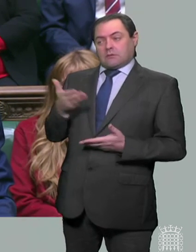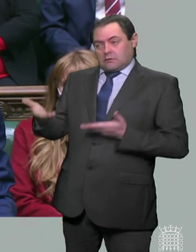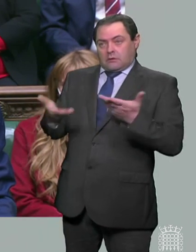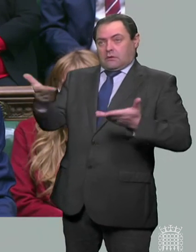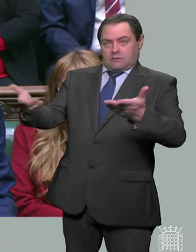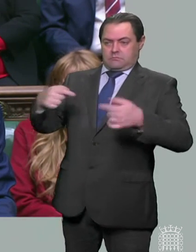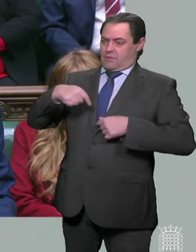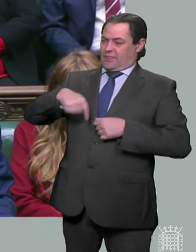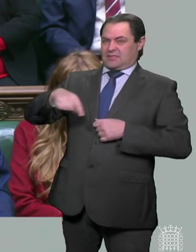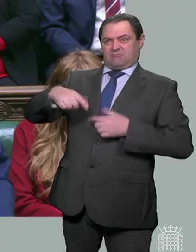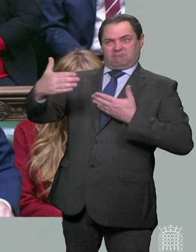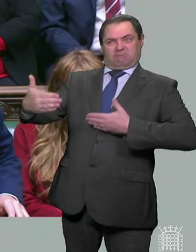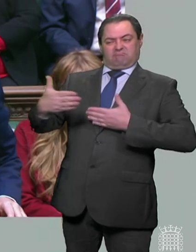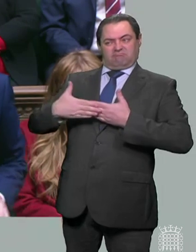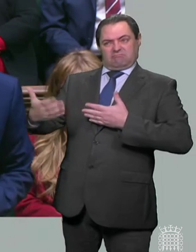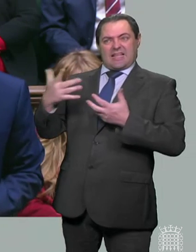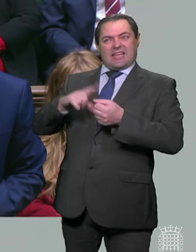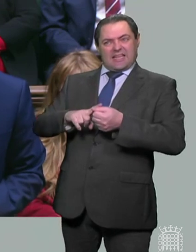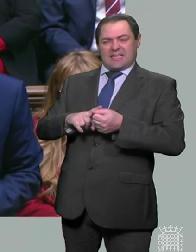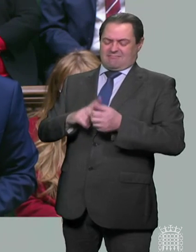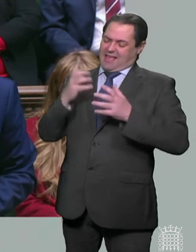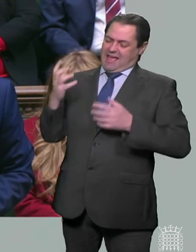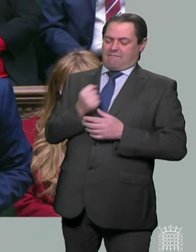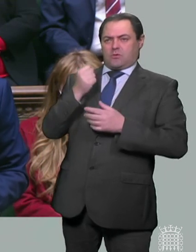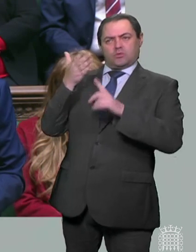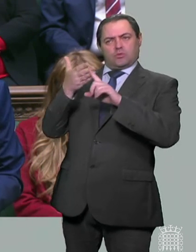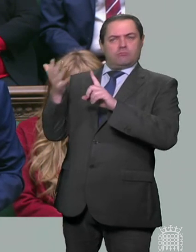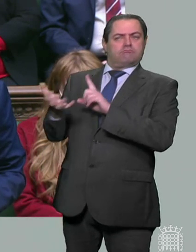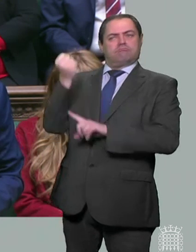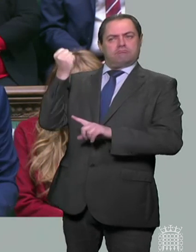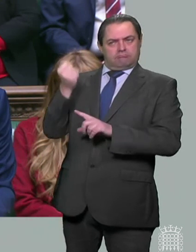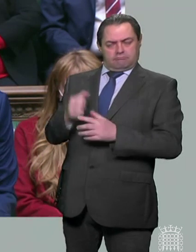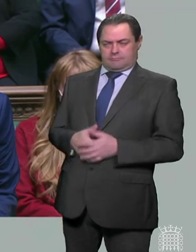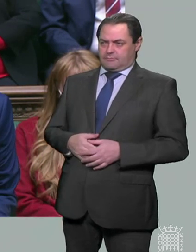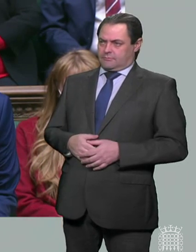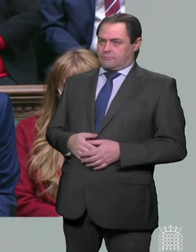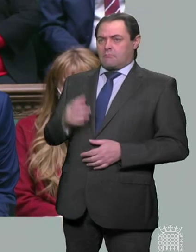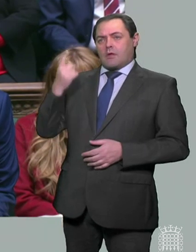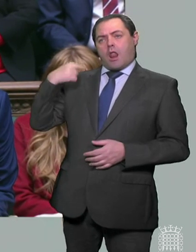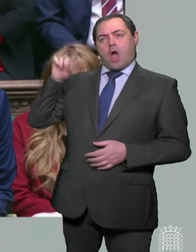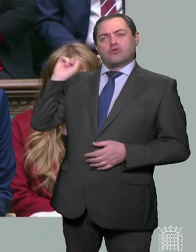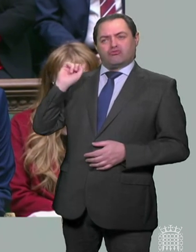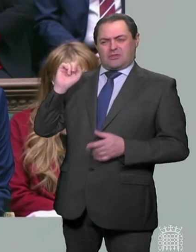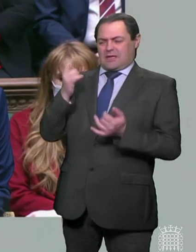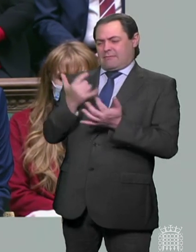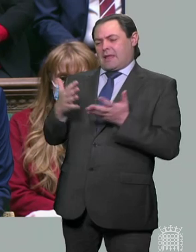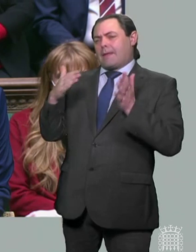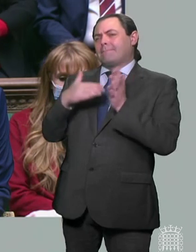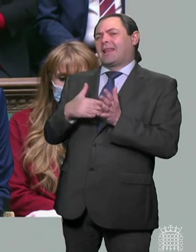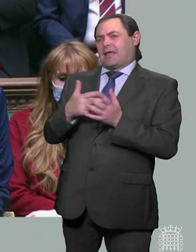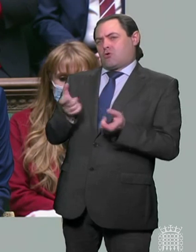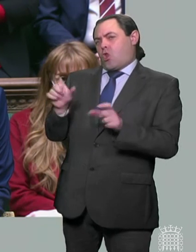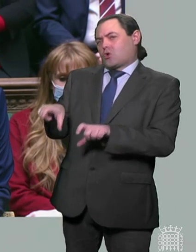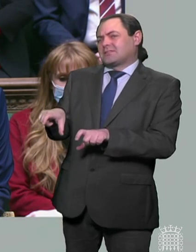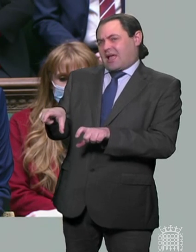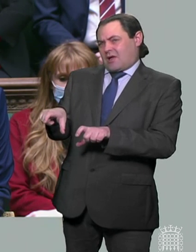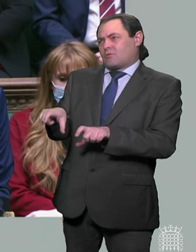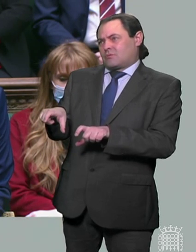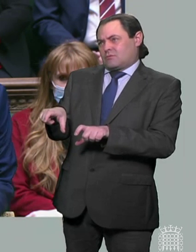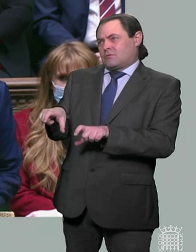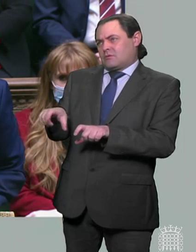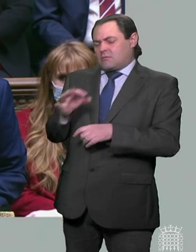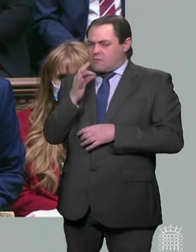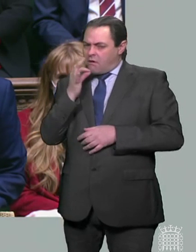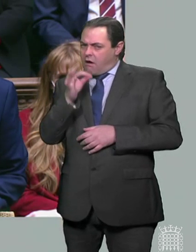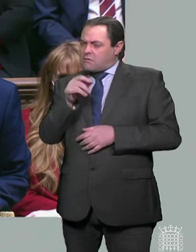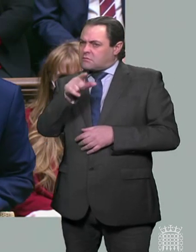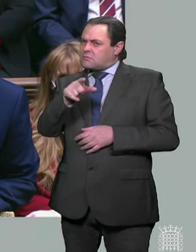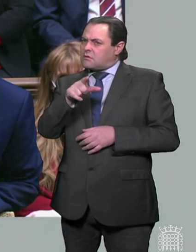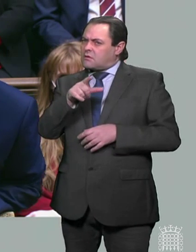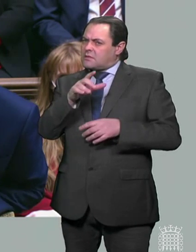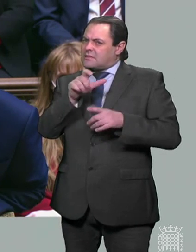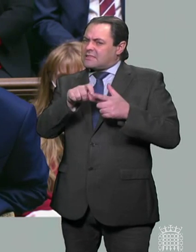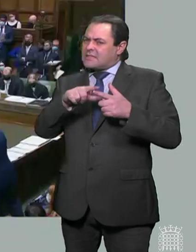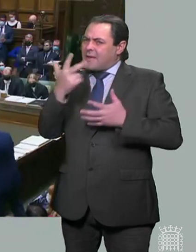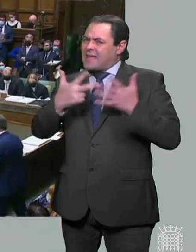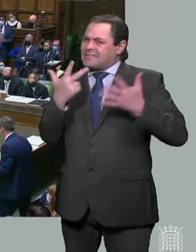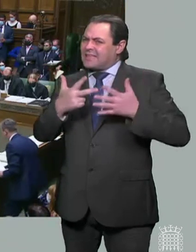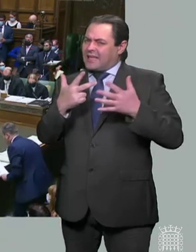We must do so. As millions of people were locked down last year, was a Christmas party thrown in Downing Street for dozens of people on 18 December?